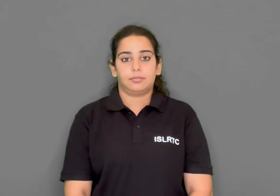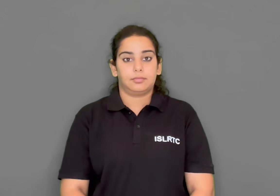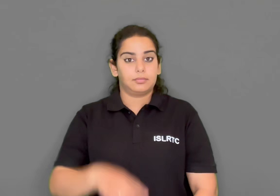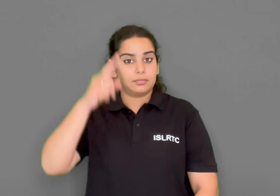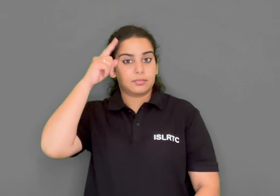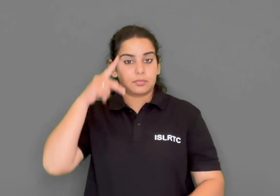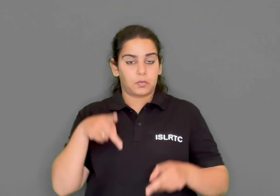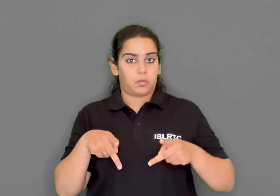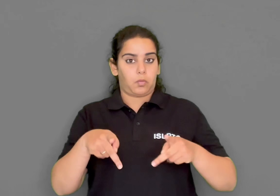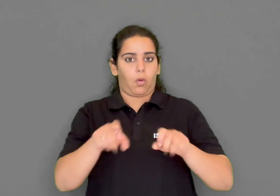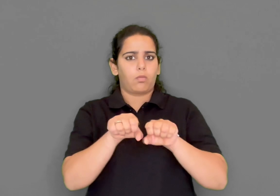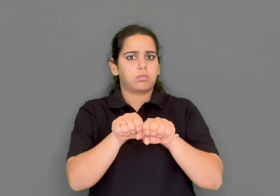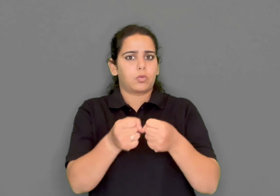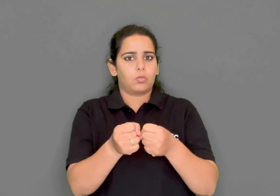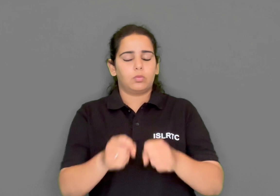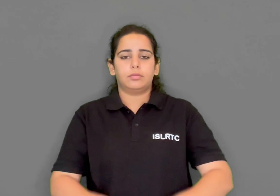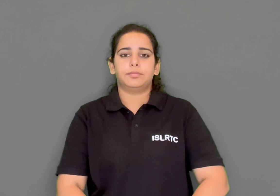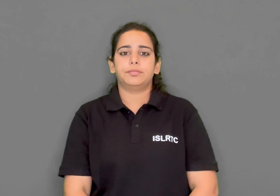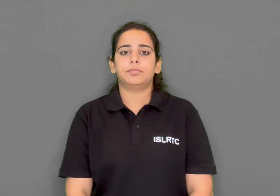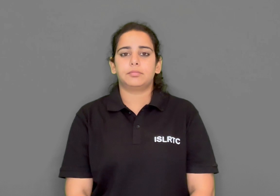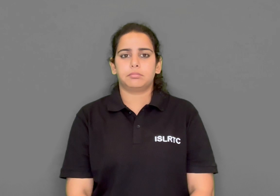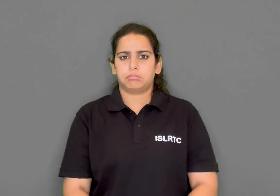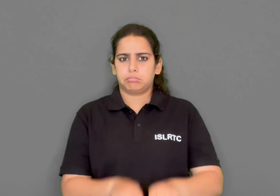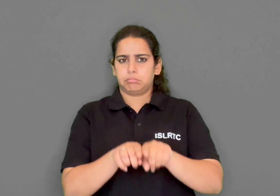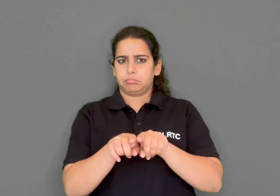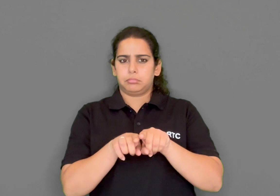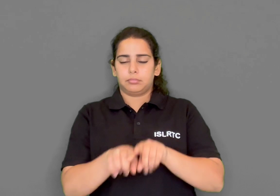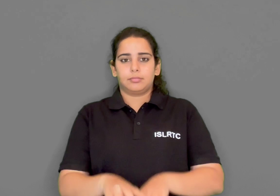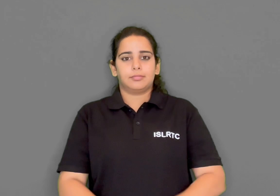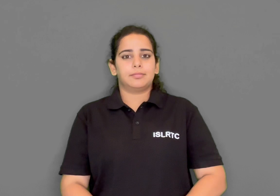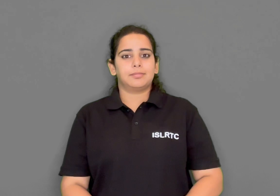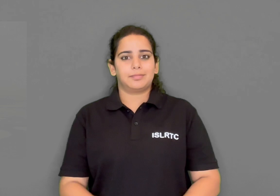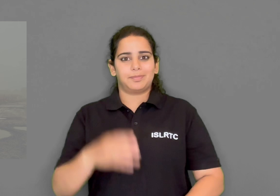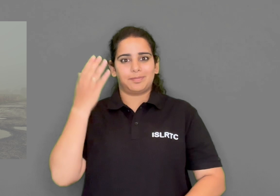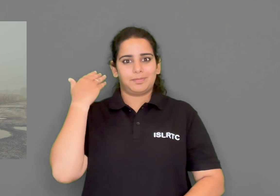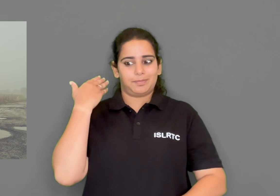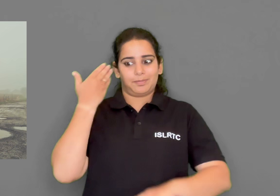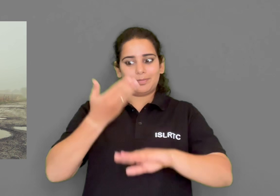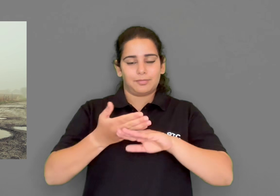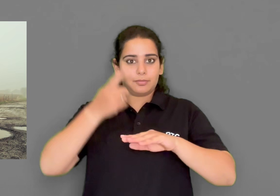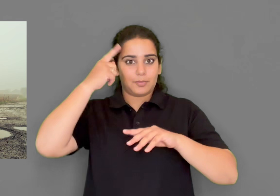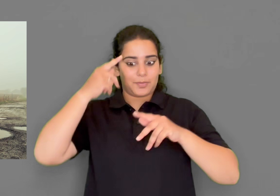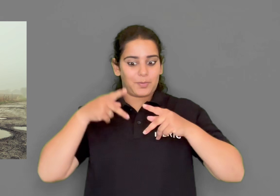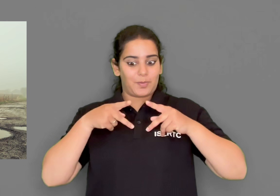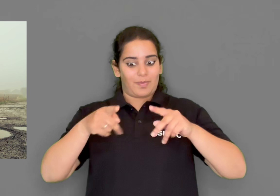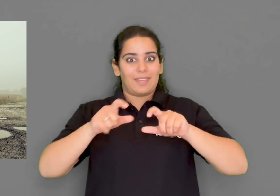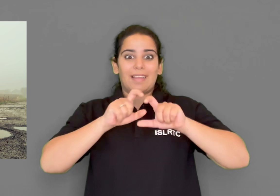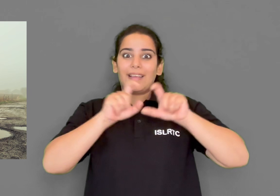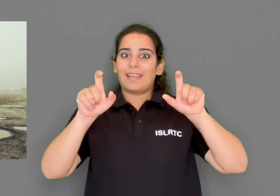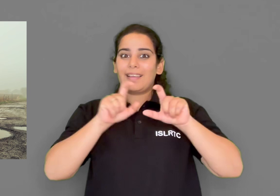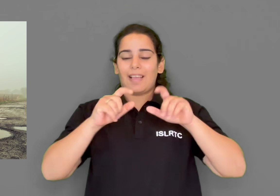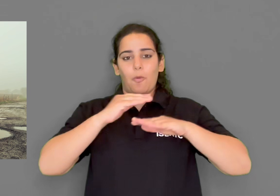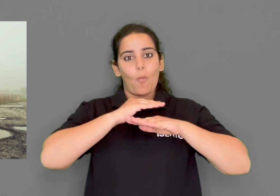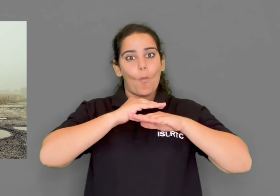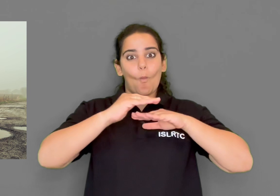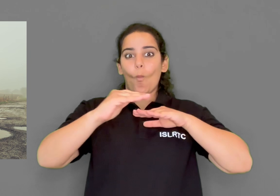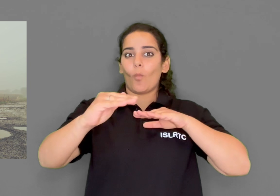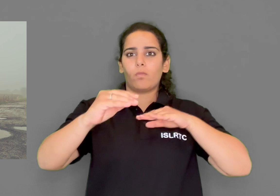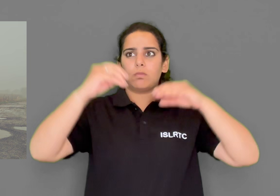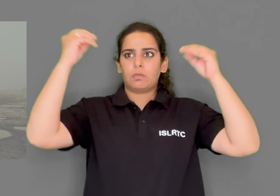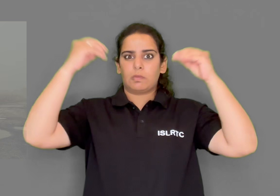Pothole A depression or hollow in a road surface caused by wear or sinking.